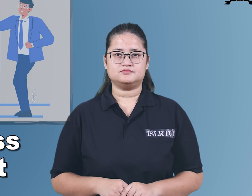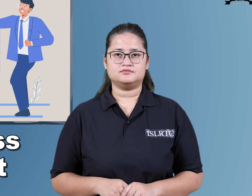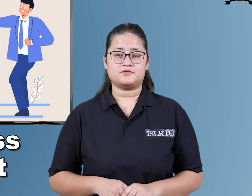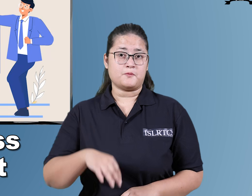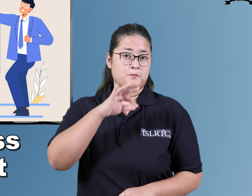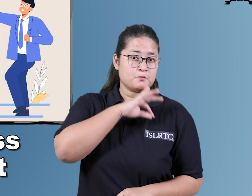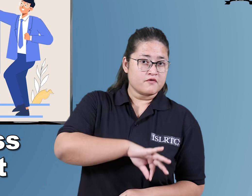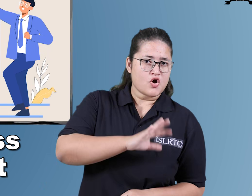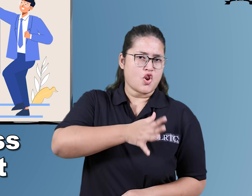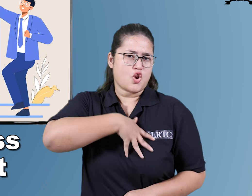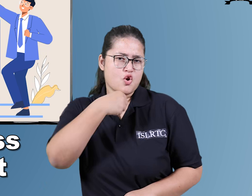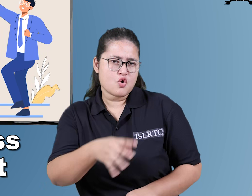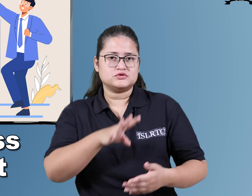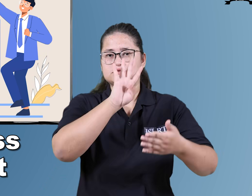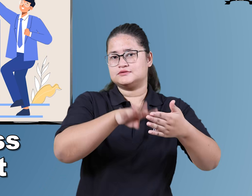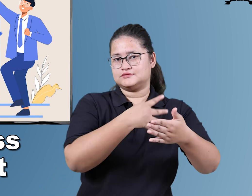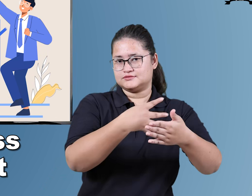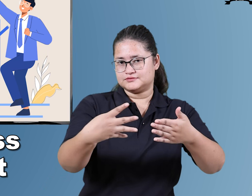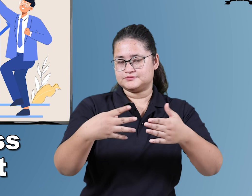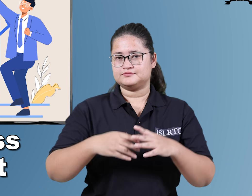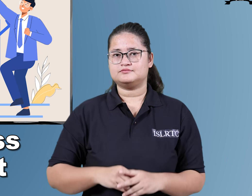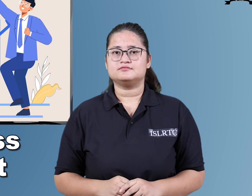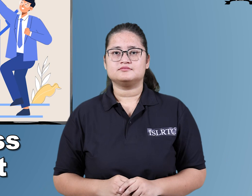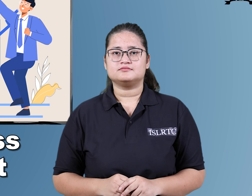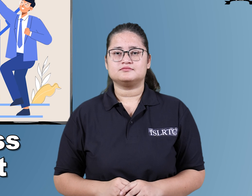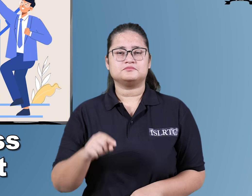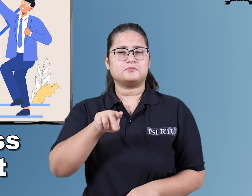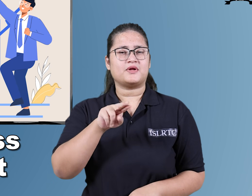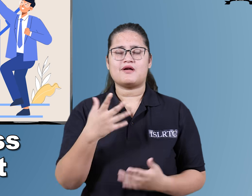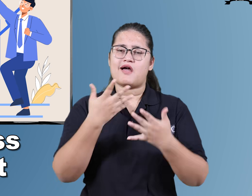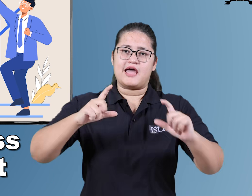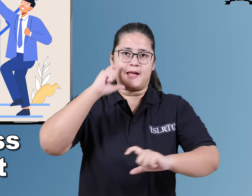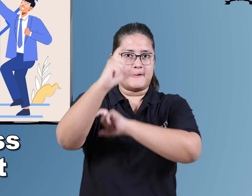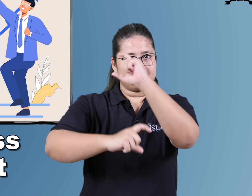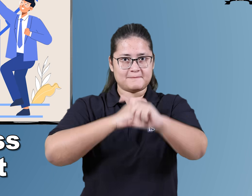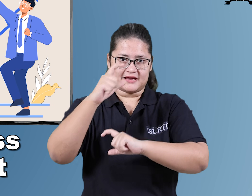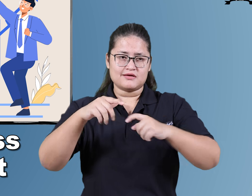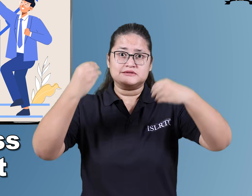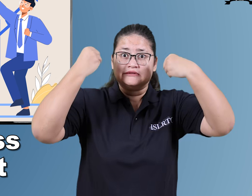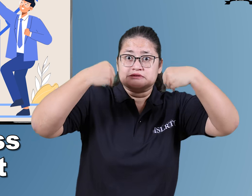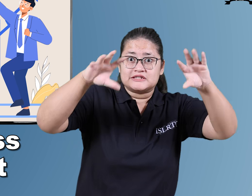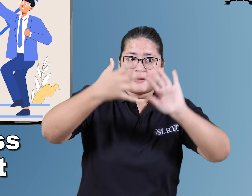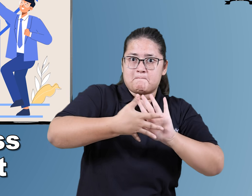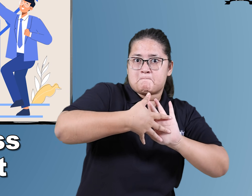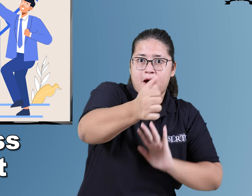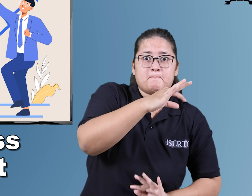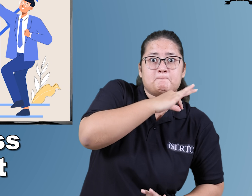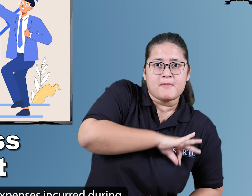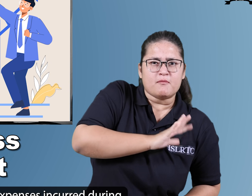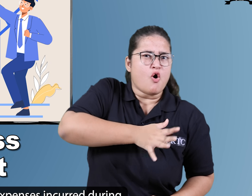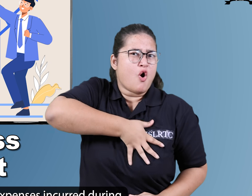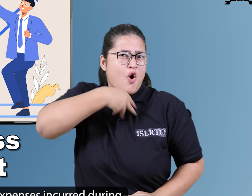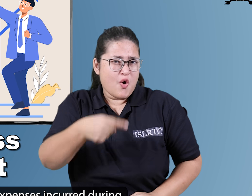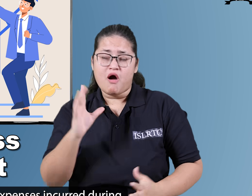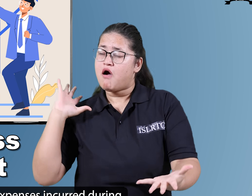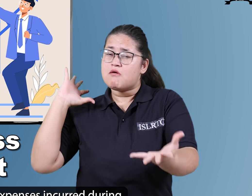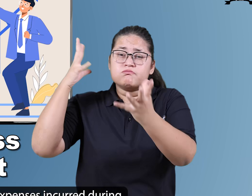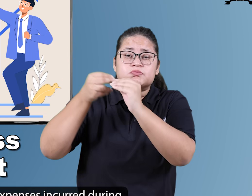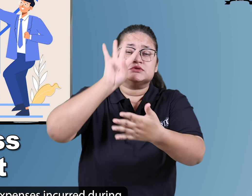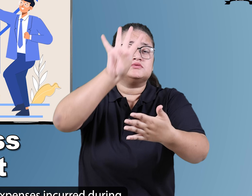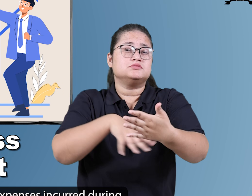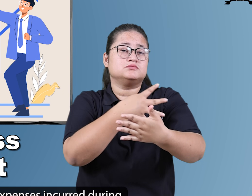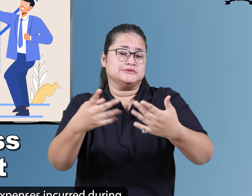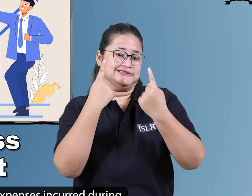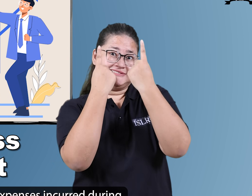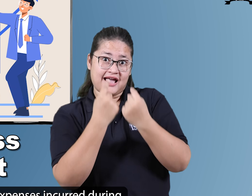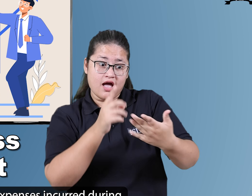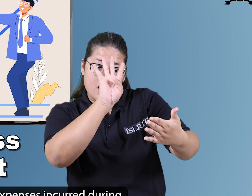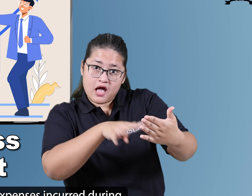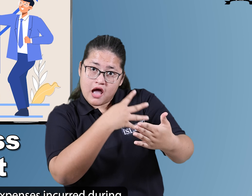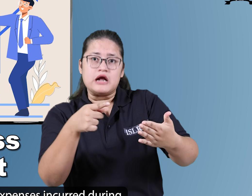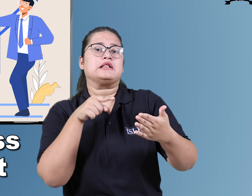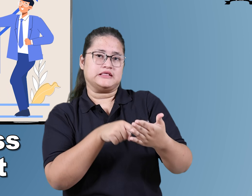Profit and loss statement A financial statement that summarizes the revenues, costs, and expenses incurred during a specific period.